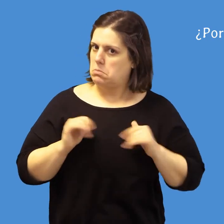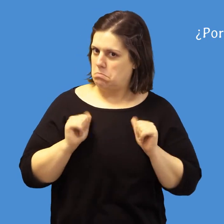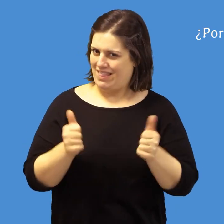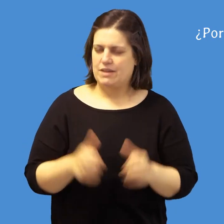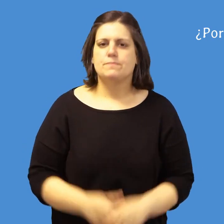empezar